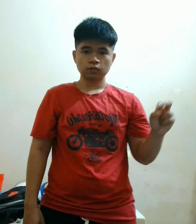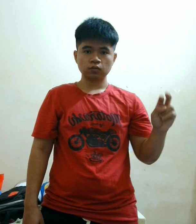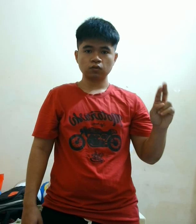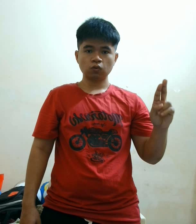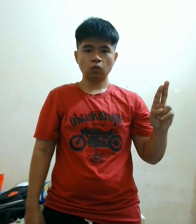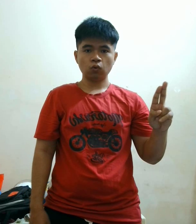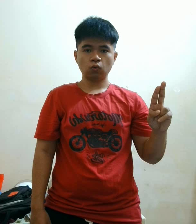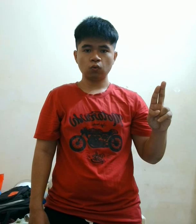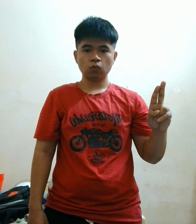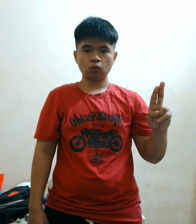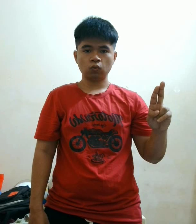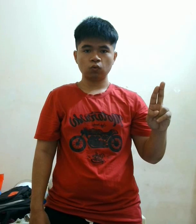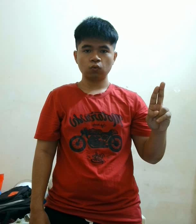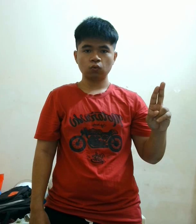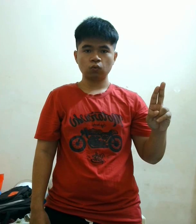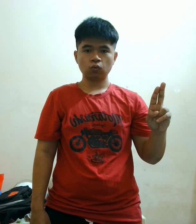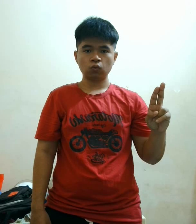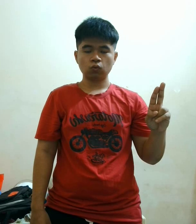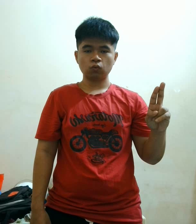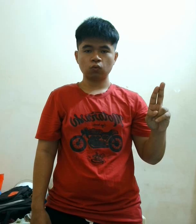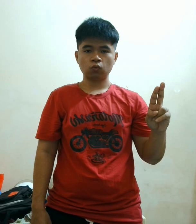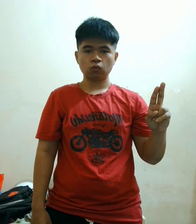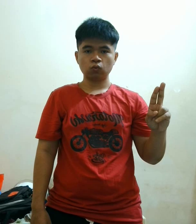u